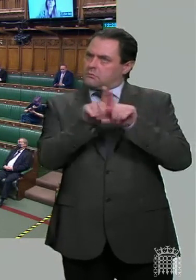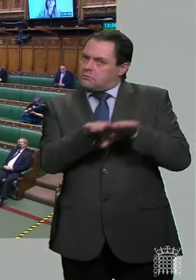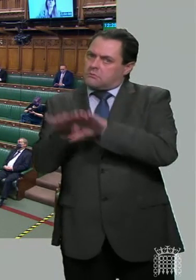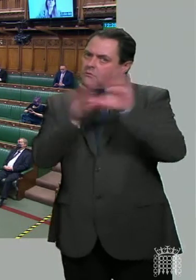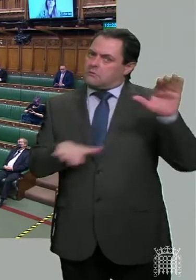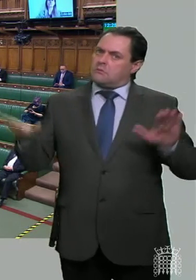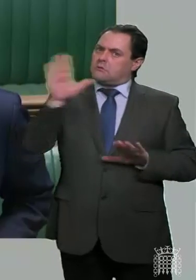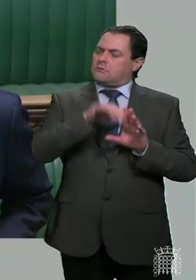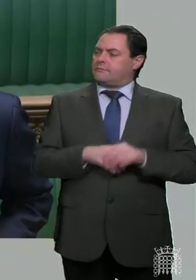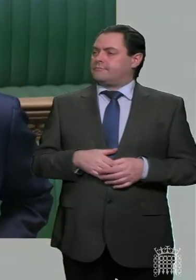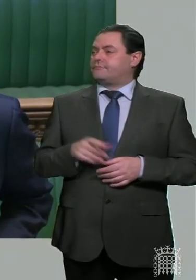I am afraid I disagree profoundly with the